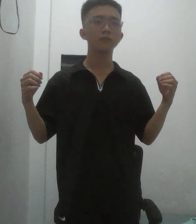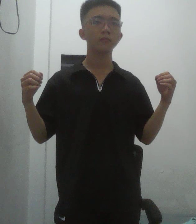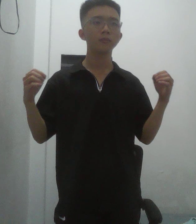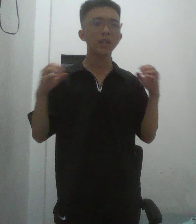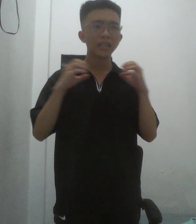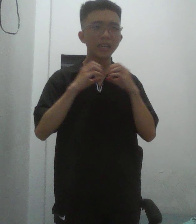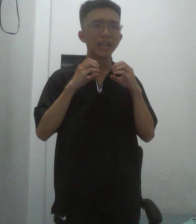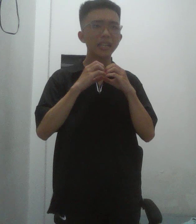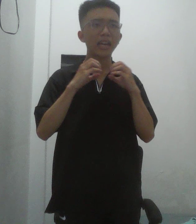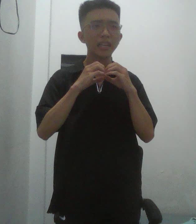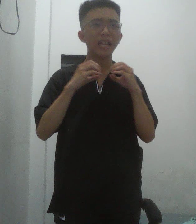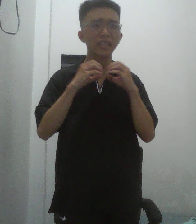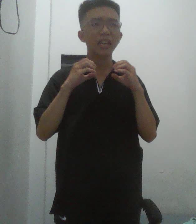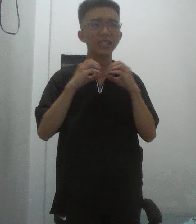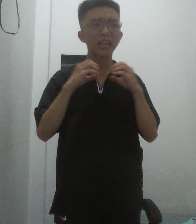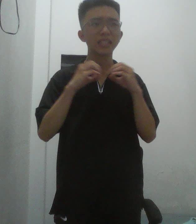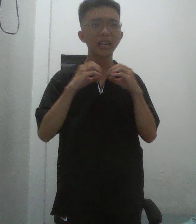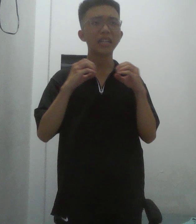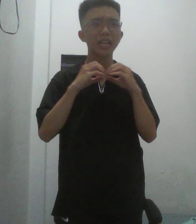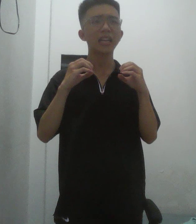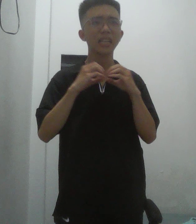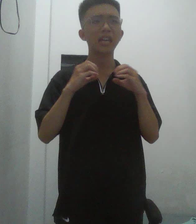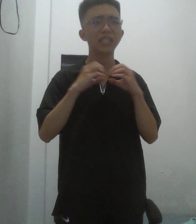cai nhau